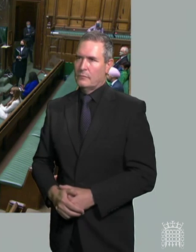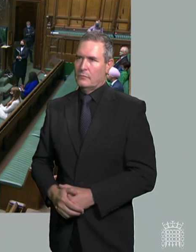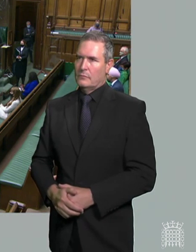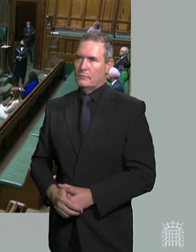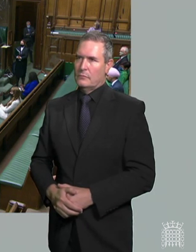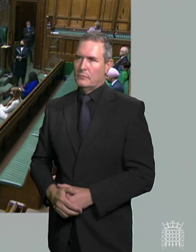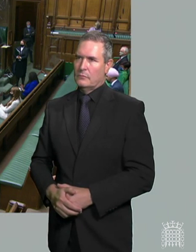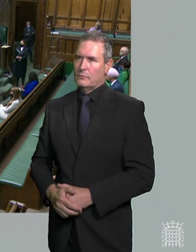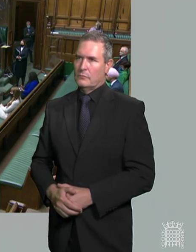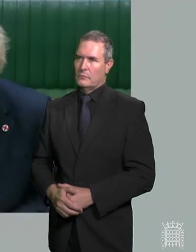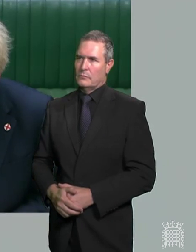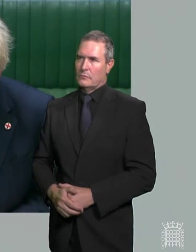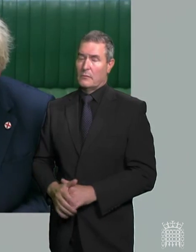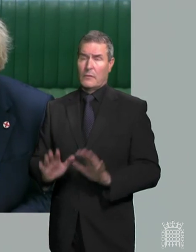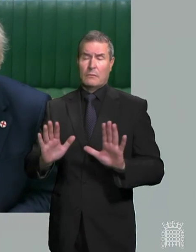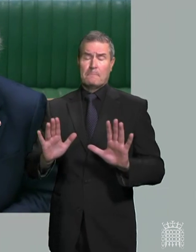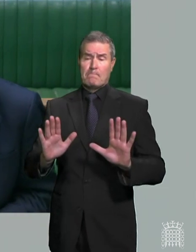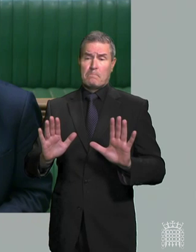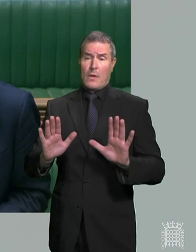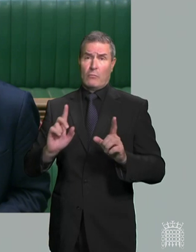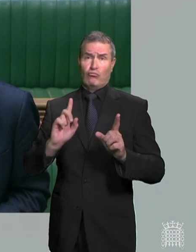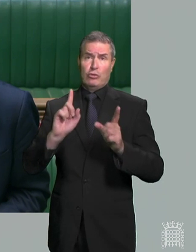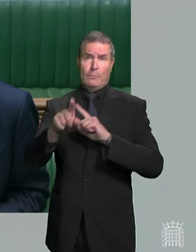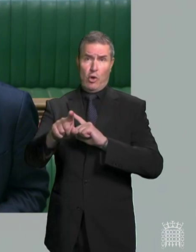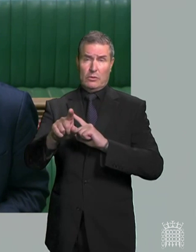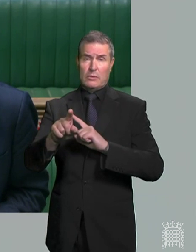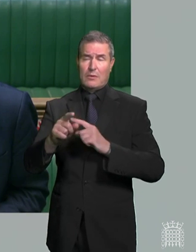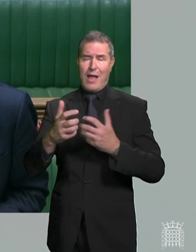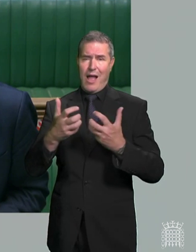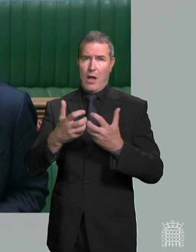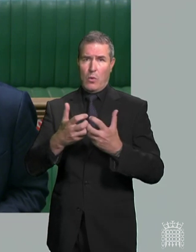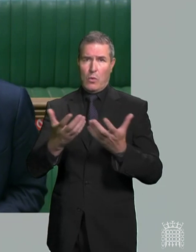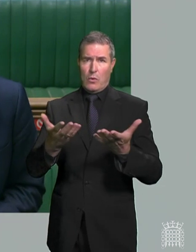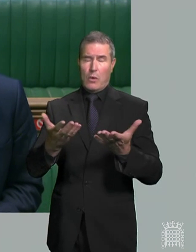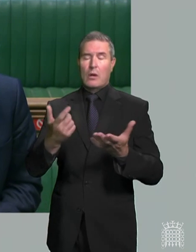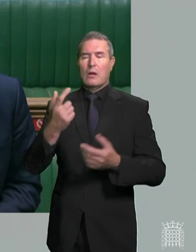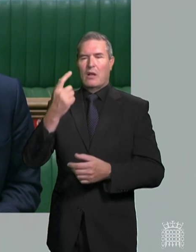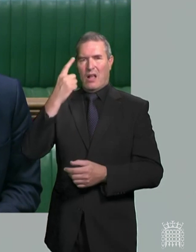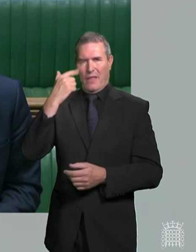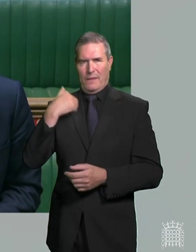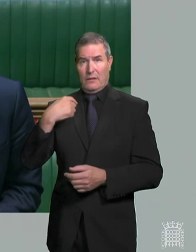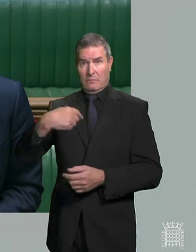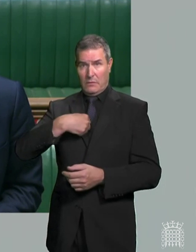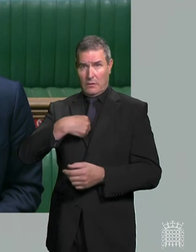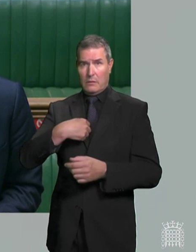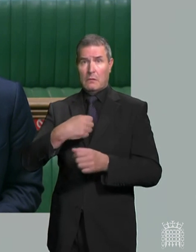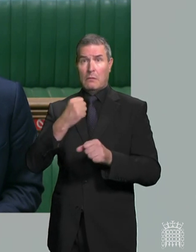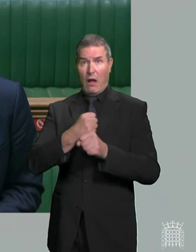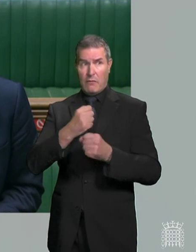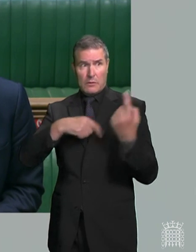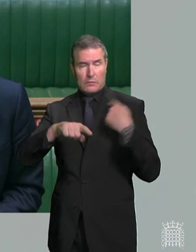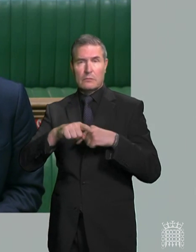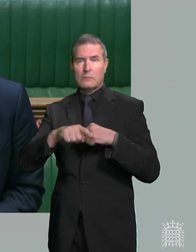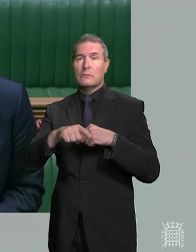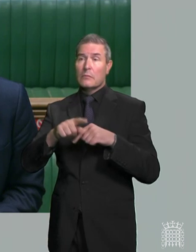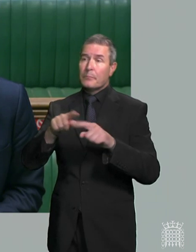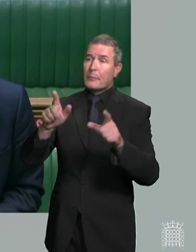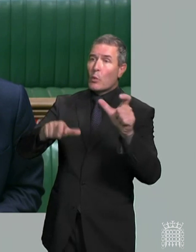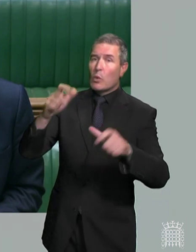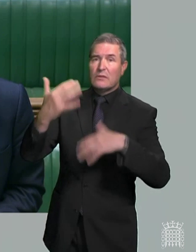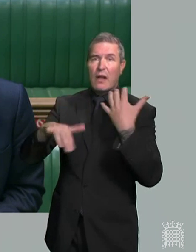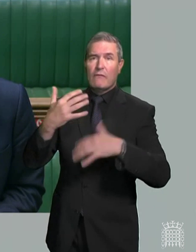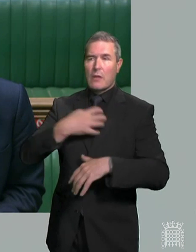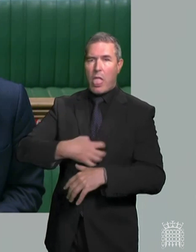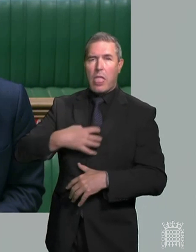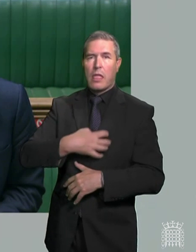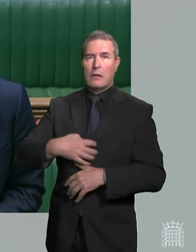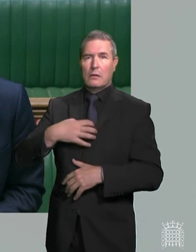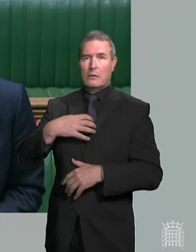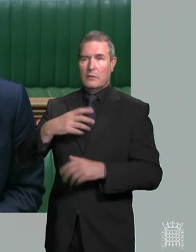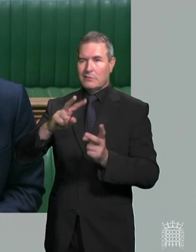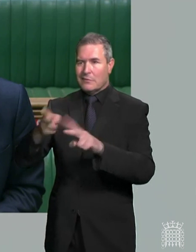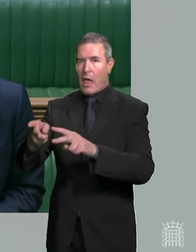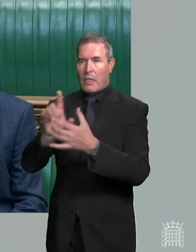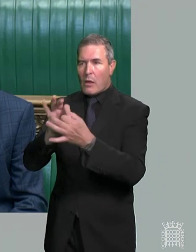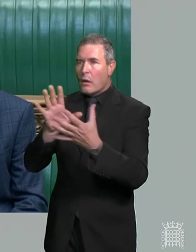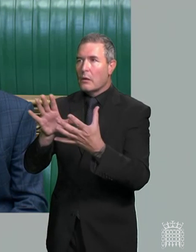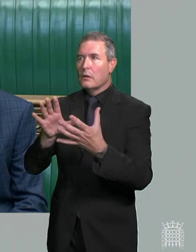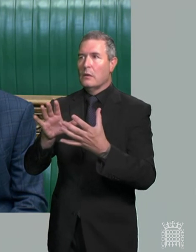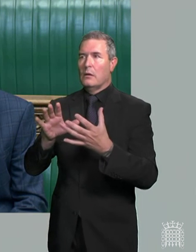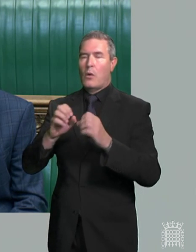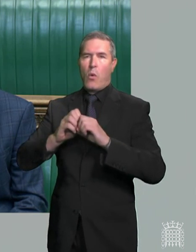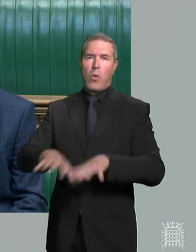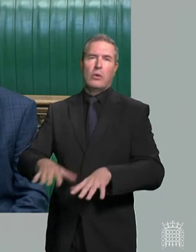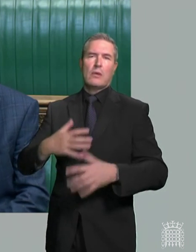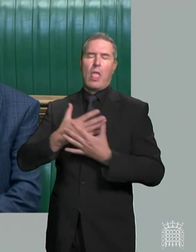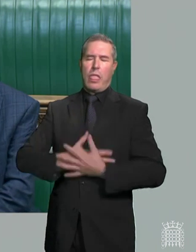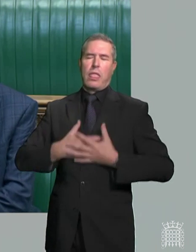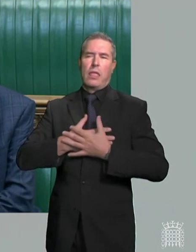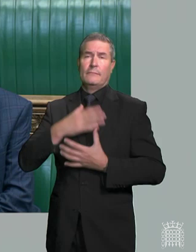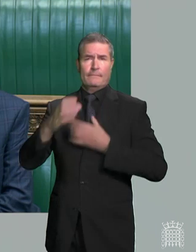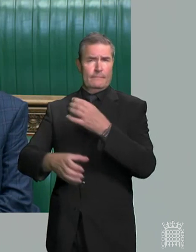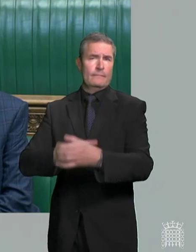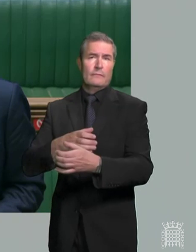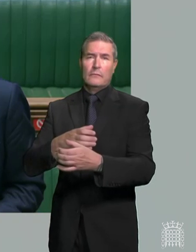Perhaps the best thing I can say is how deeply I, the Government and everybody sympathise with those who have gone through the suffering described by the honourable Gentleman.